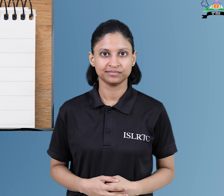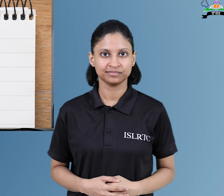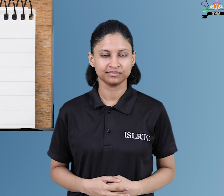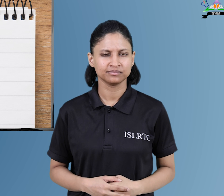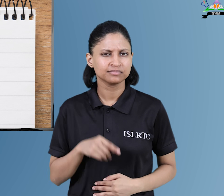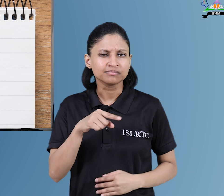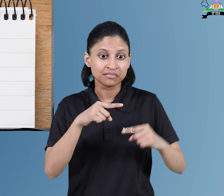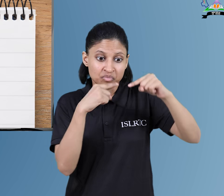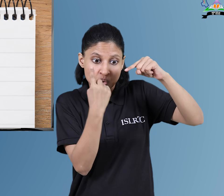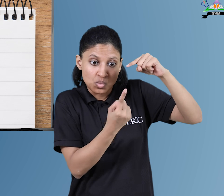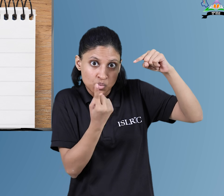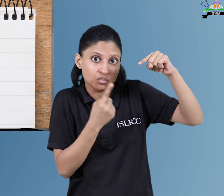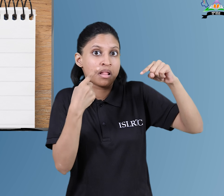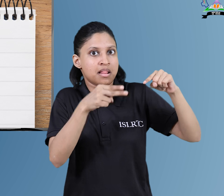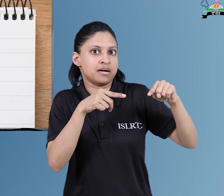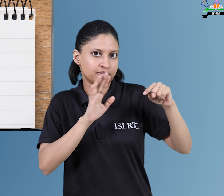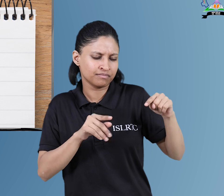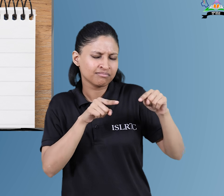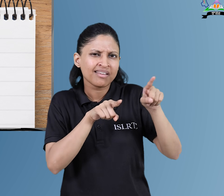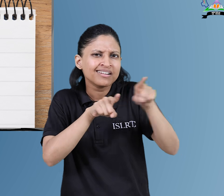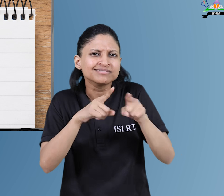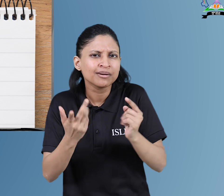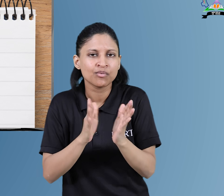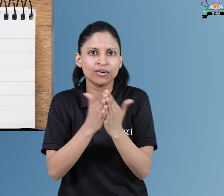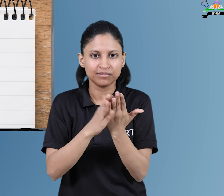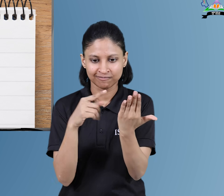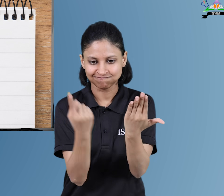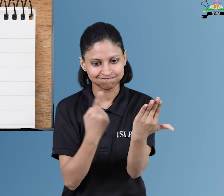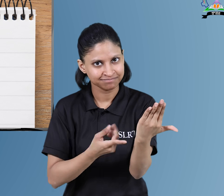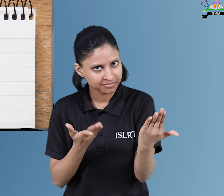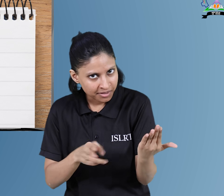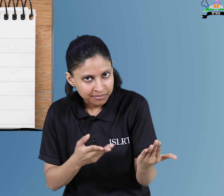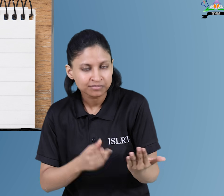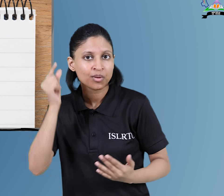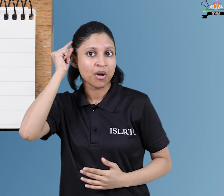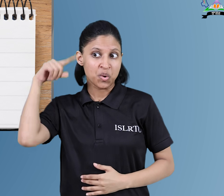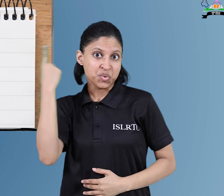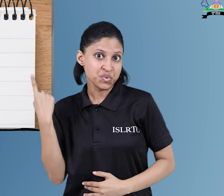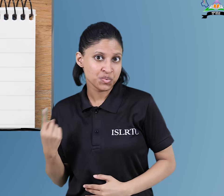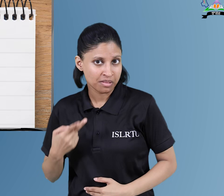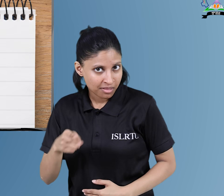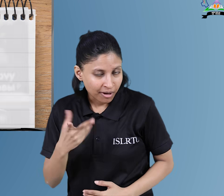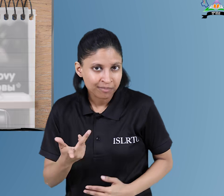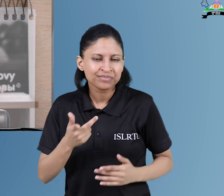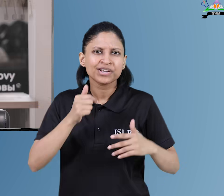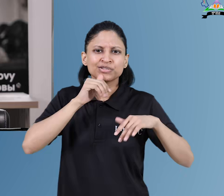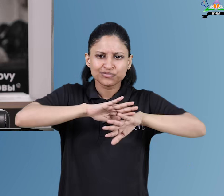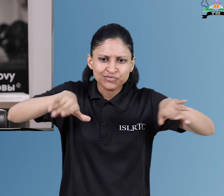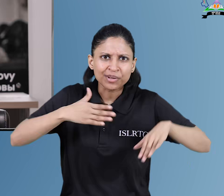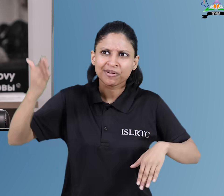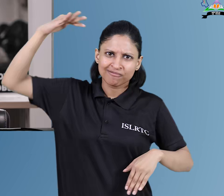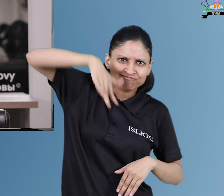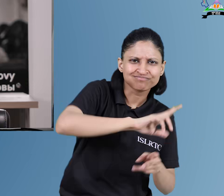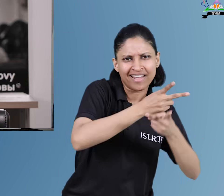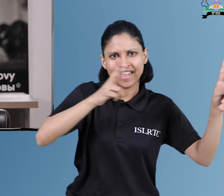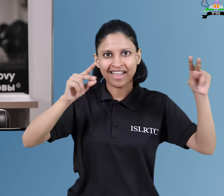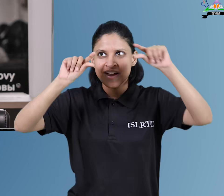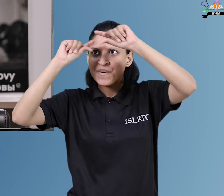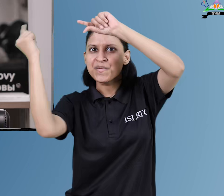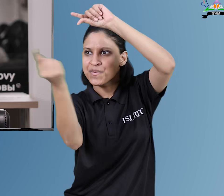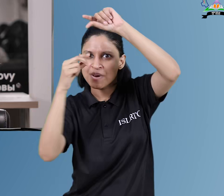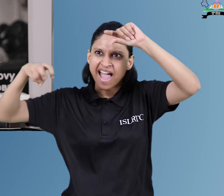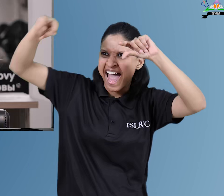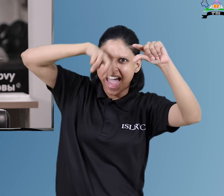A spiral shape is known as a curl. This can be observed in spiral binding, hair curls, or the design of a water slide.